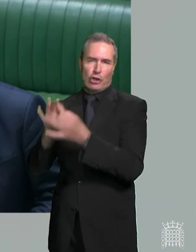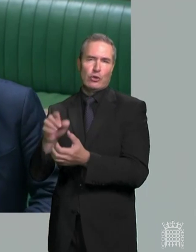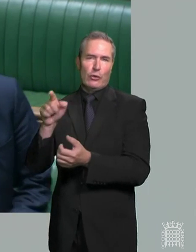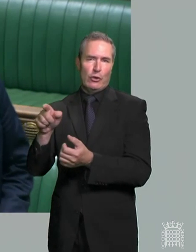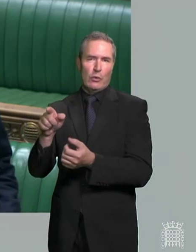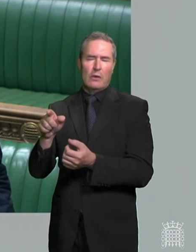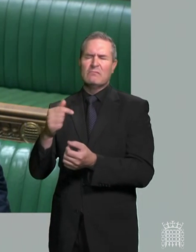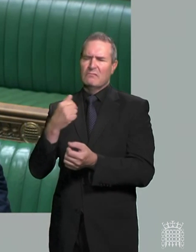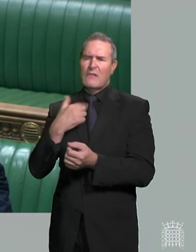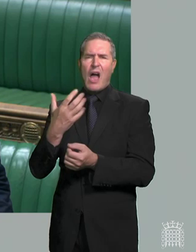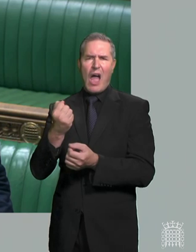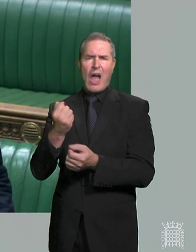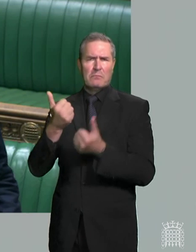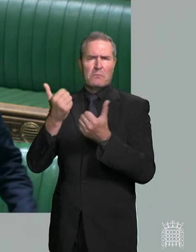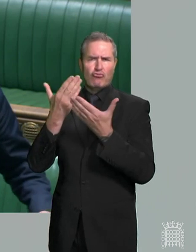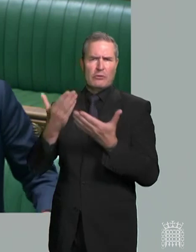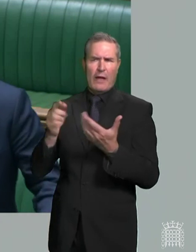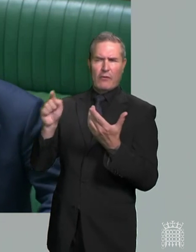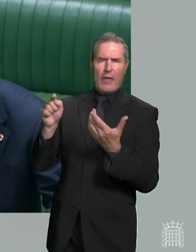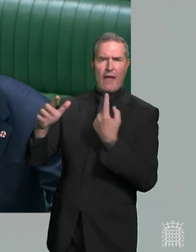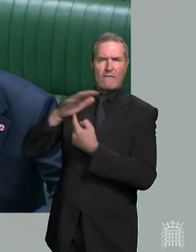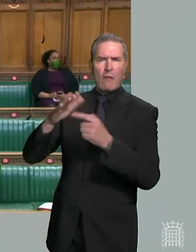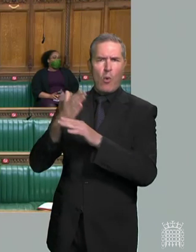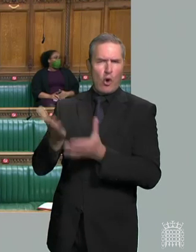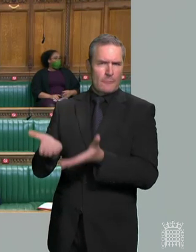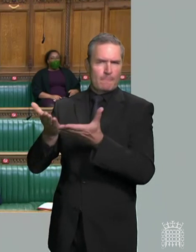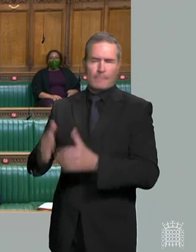I must say that I have a very high regard for the agency and for its work.